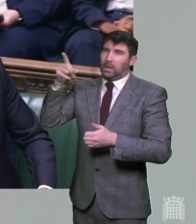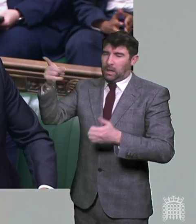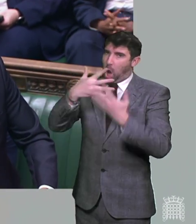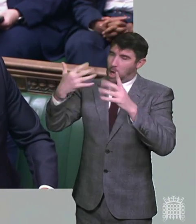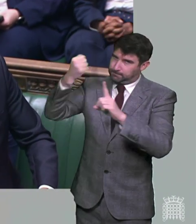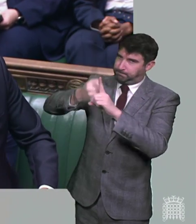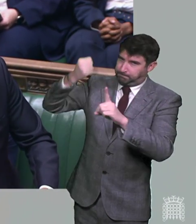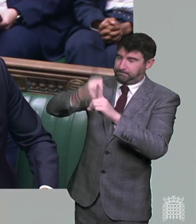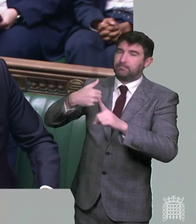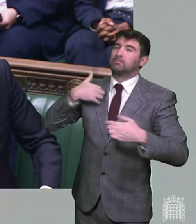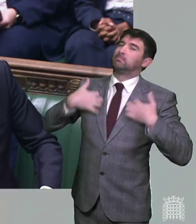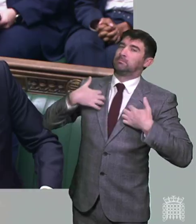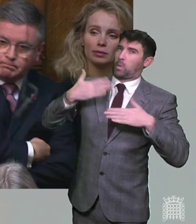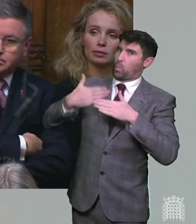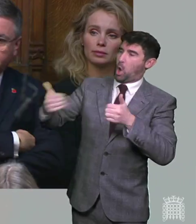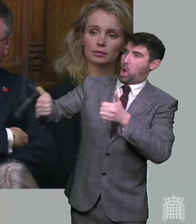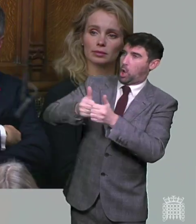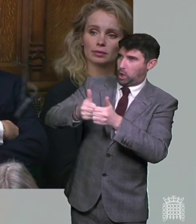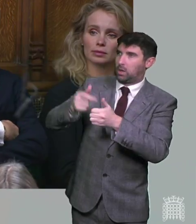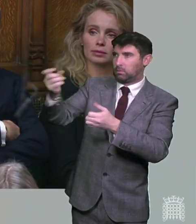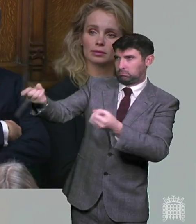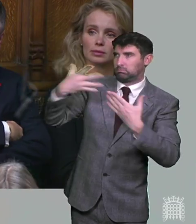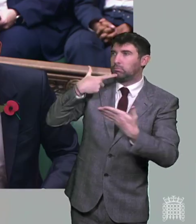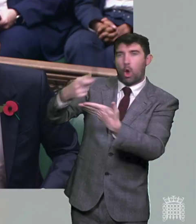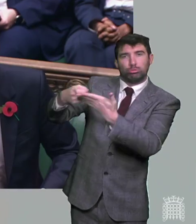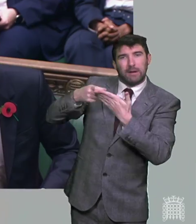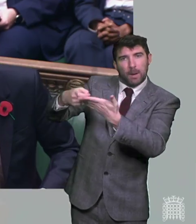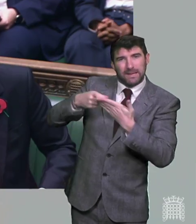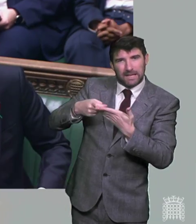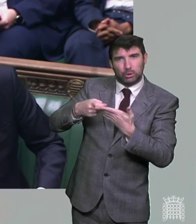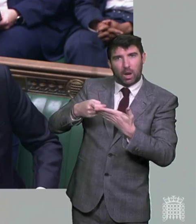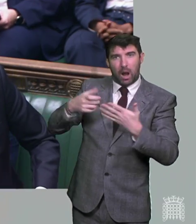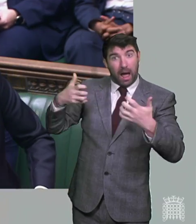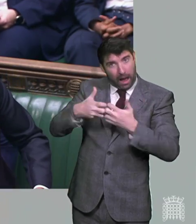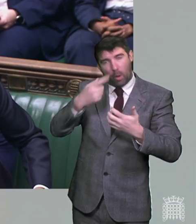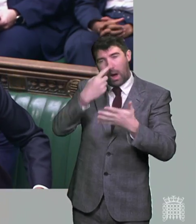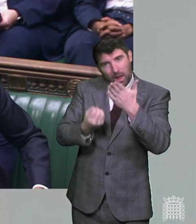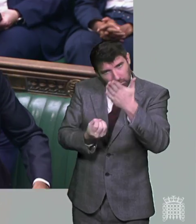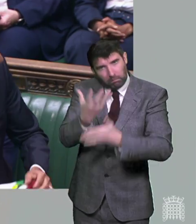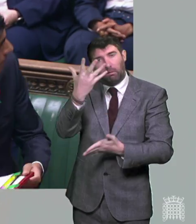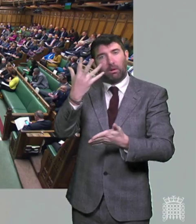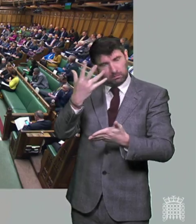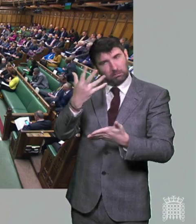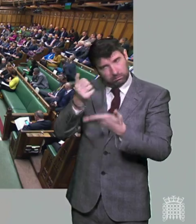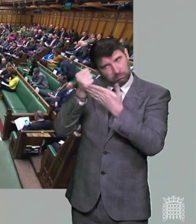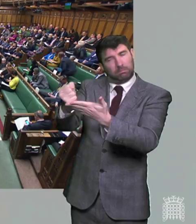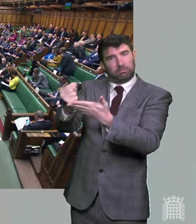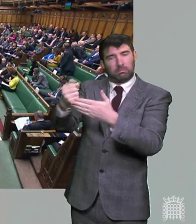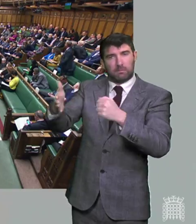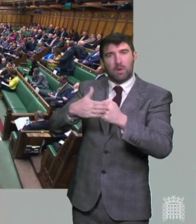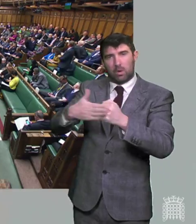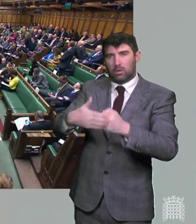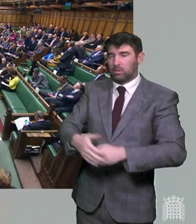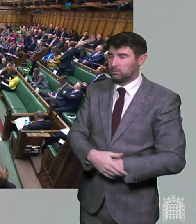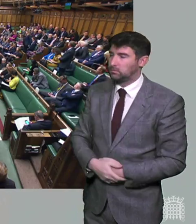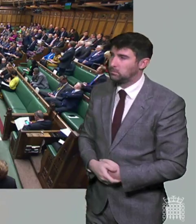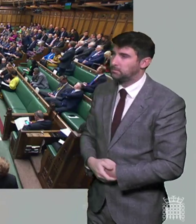I look forward to working with him closely to get his recommendations on how we and industry can improve the lives of those who need our help.